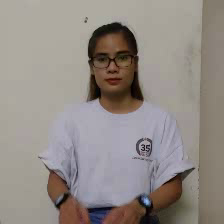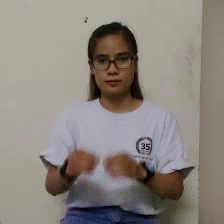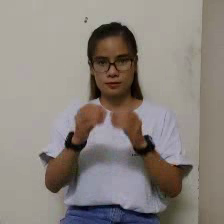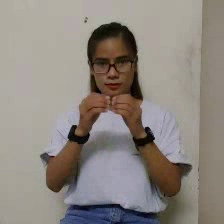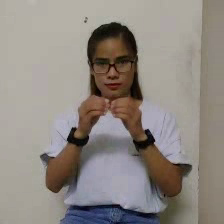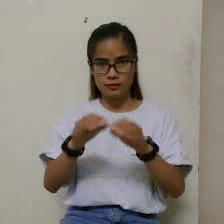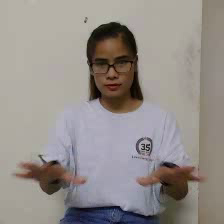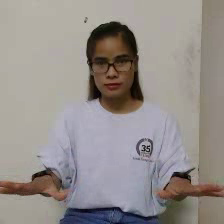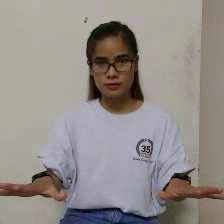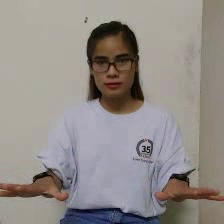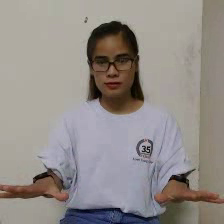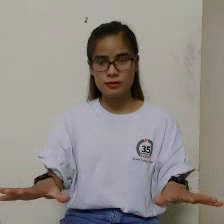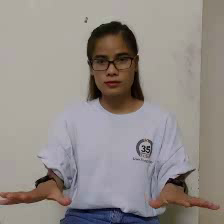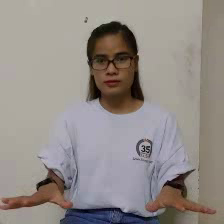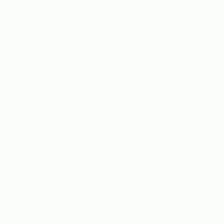Thất lạc